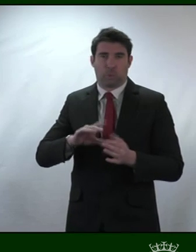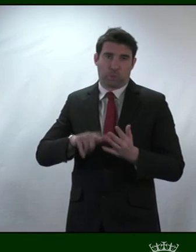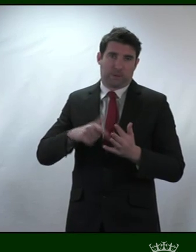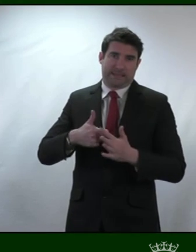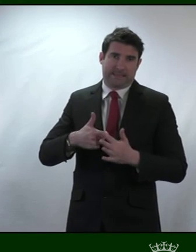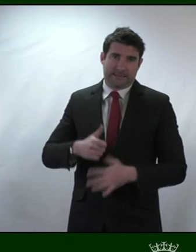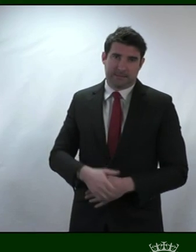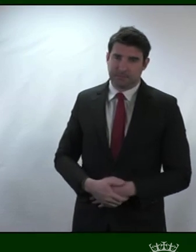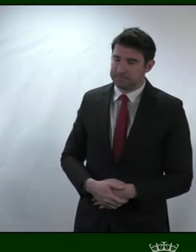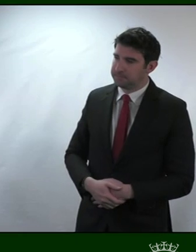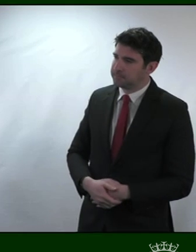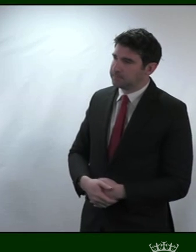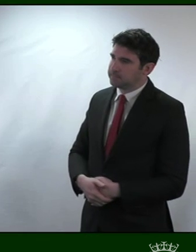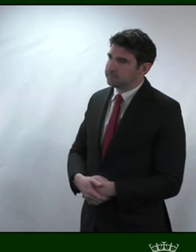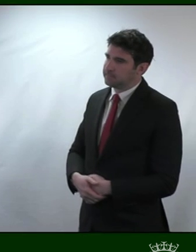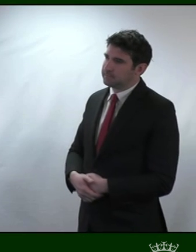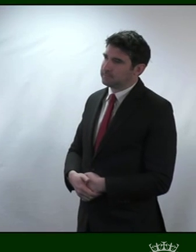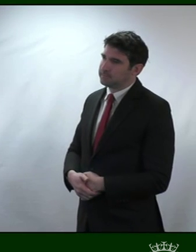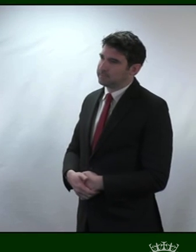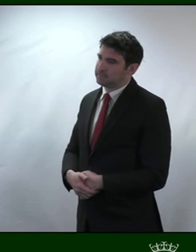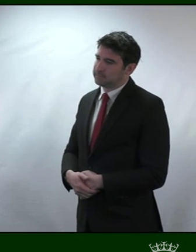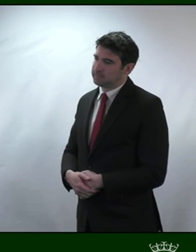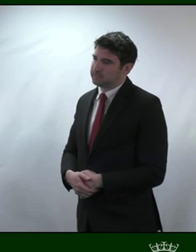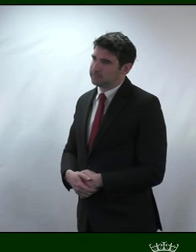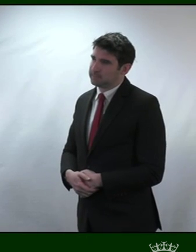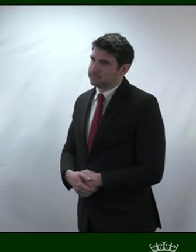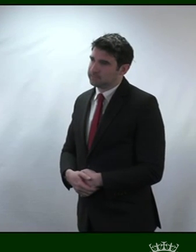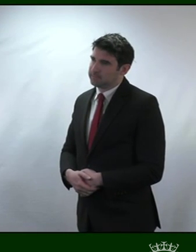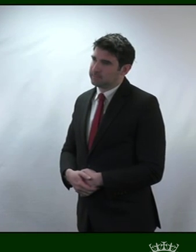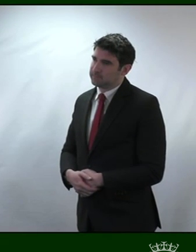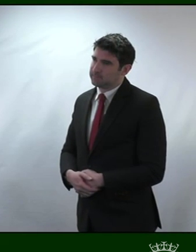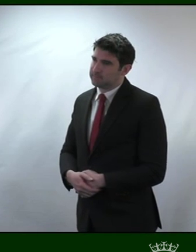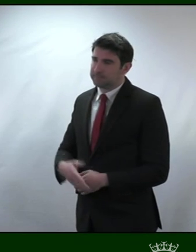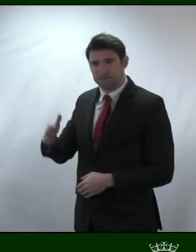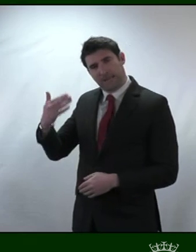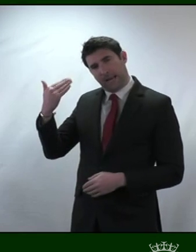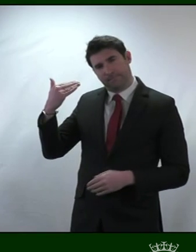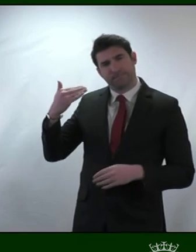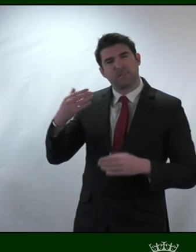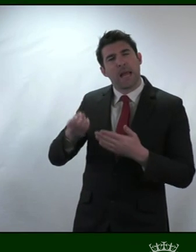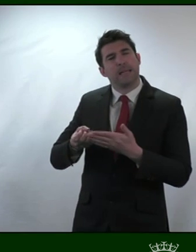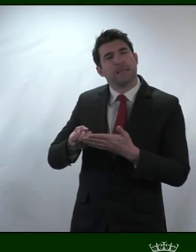At the recent spending review, over £14 billion was allocated for research and development.